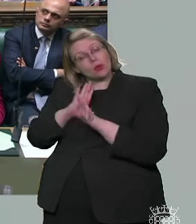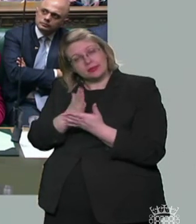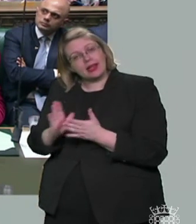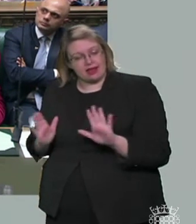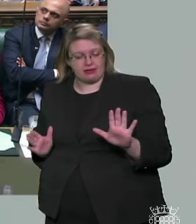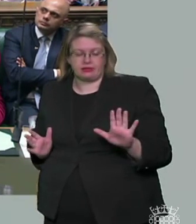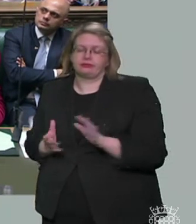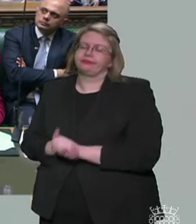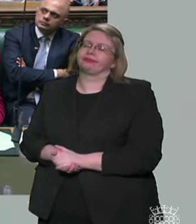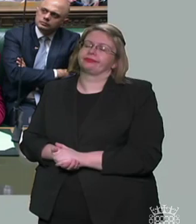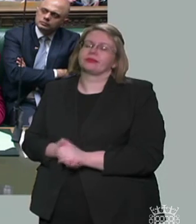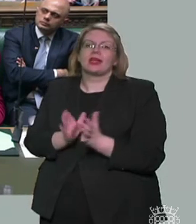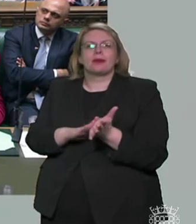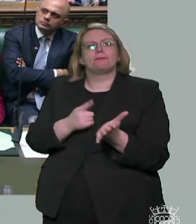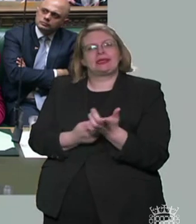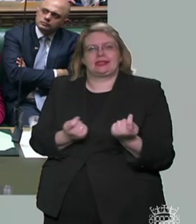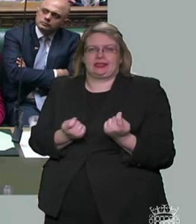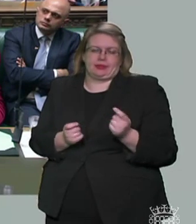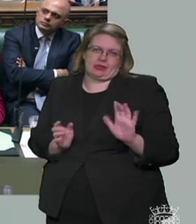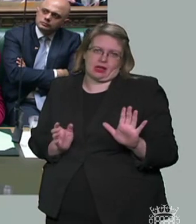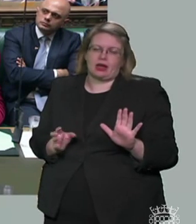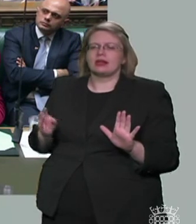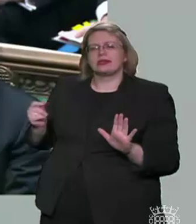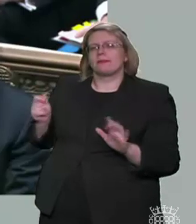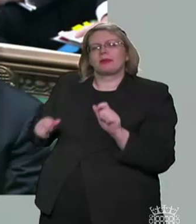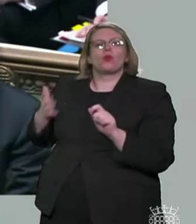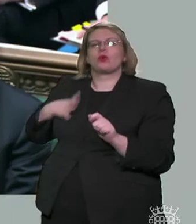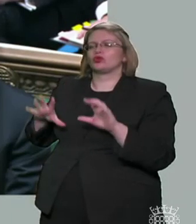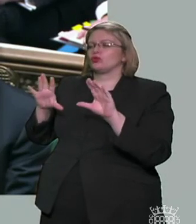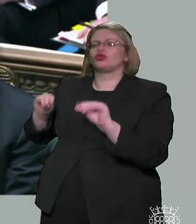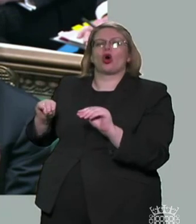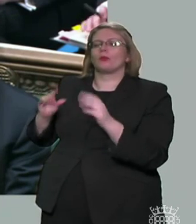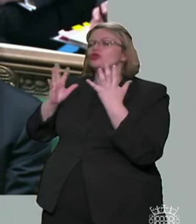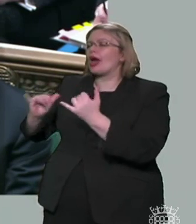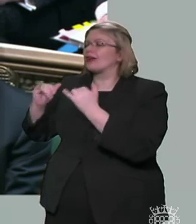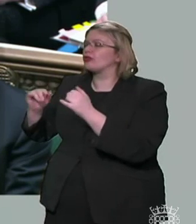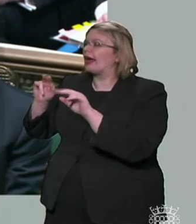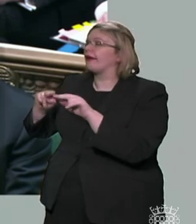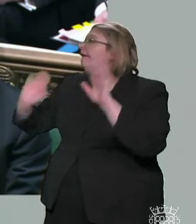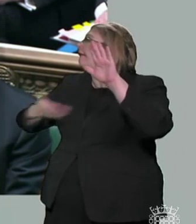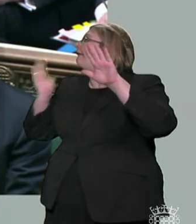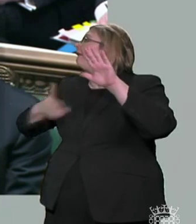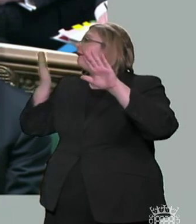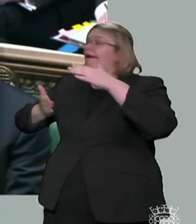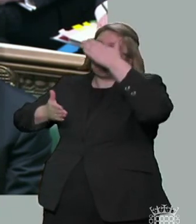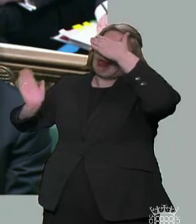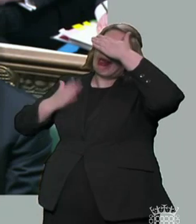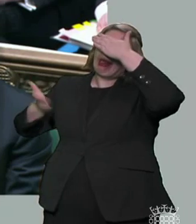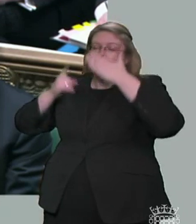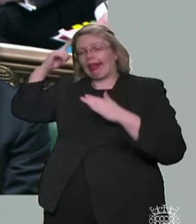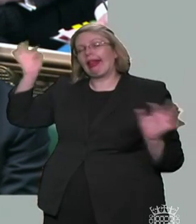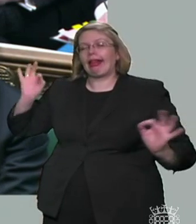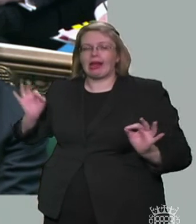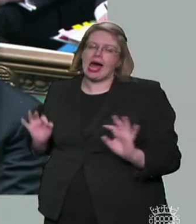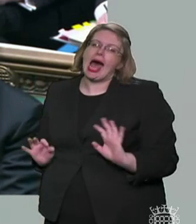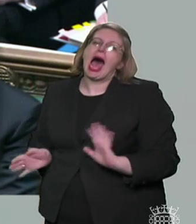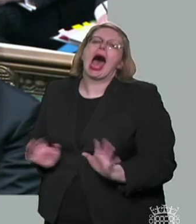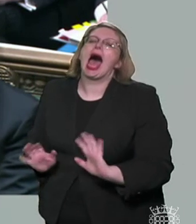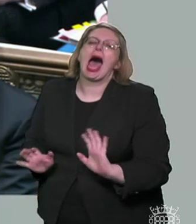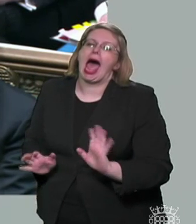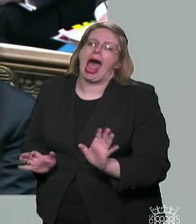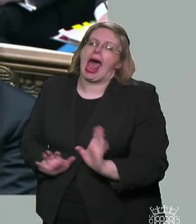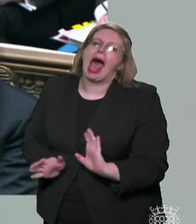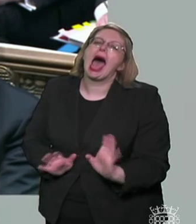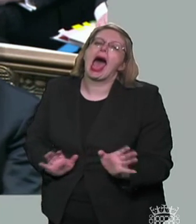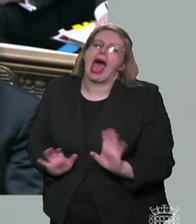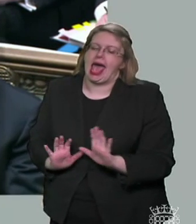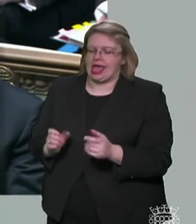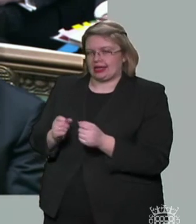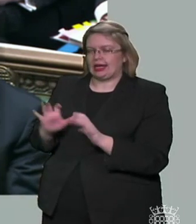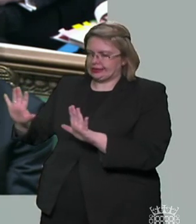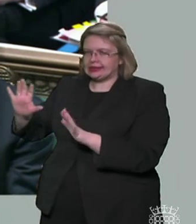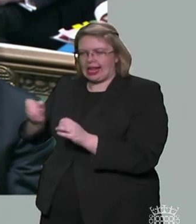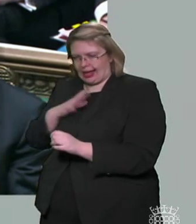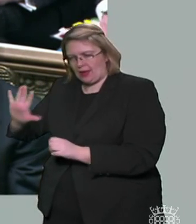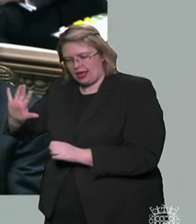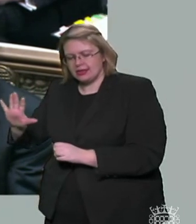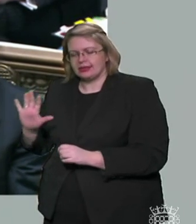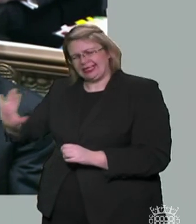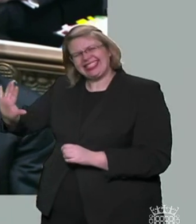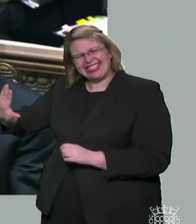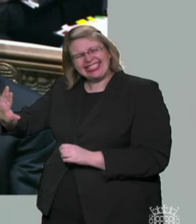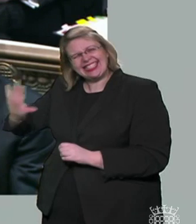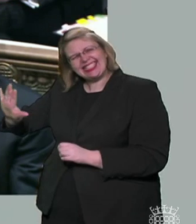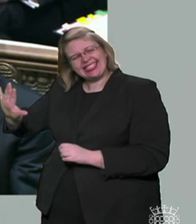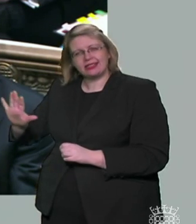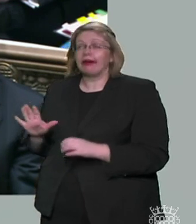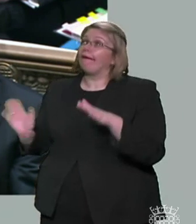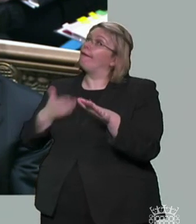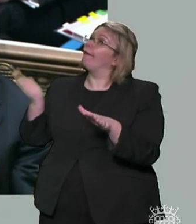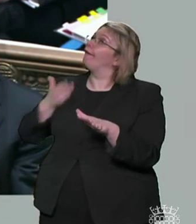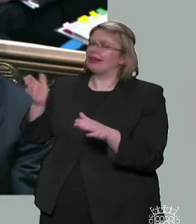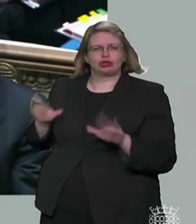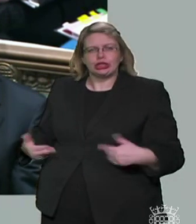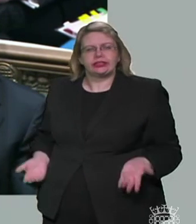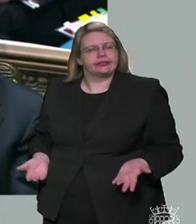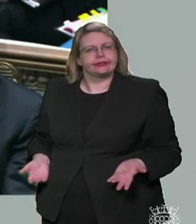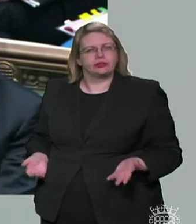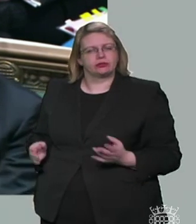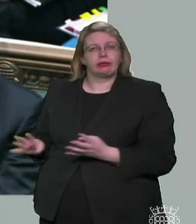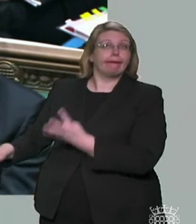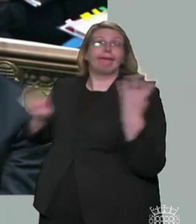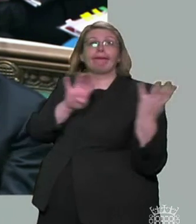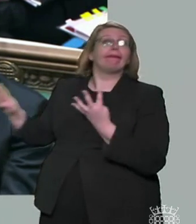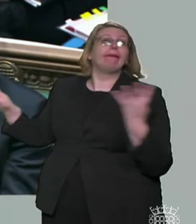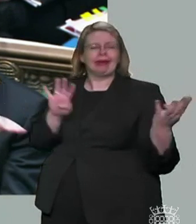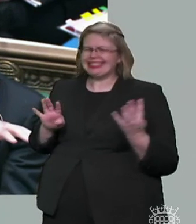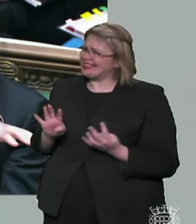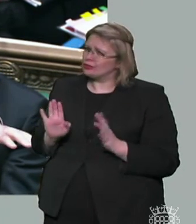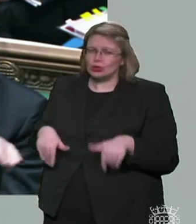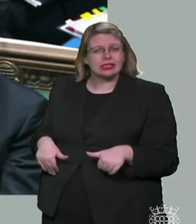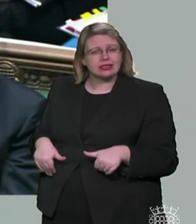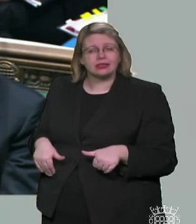There are some people who would like to dispense with checks altogether and simply to wave people through— I hear the voices on the Opposition Benches, and I think that that is irresponsible and is not the approach that we should be taking.